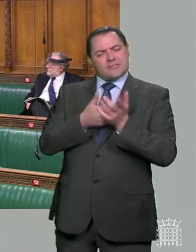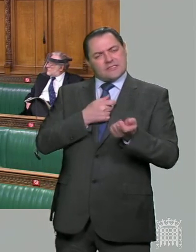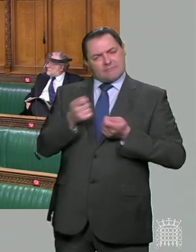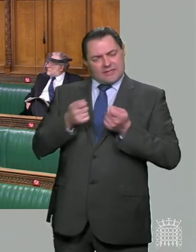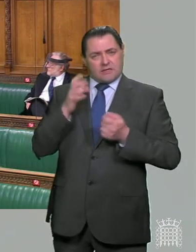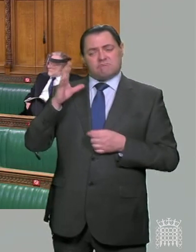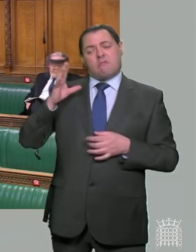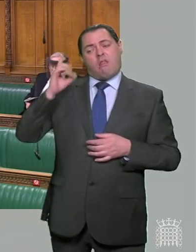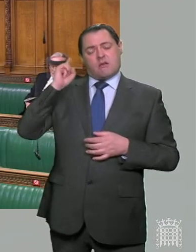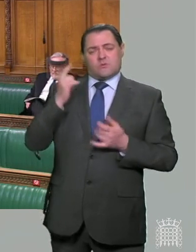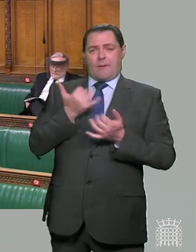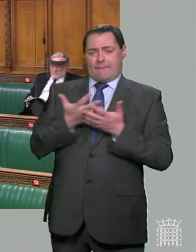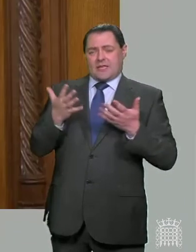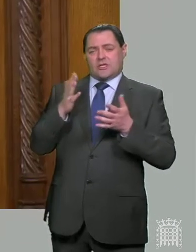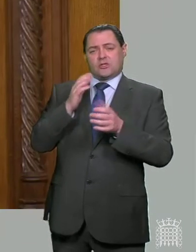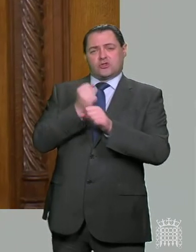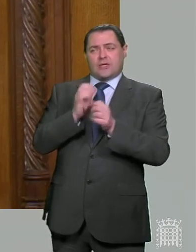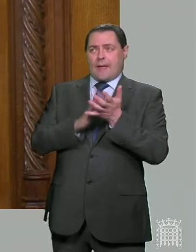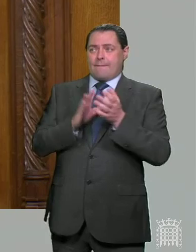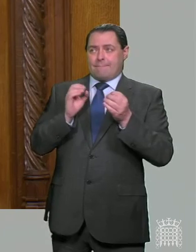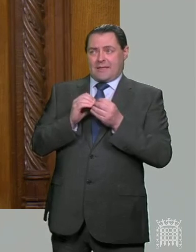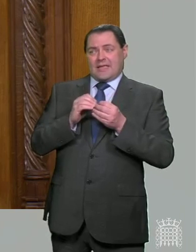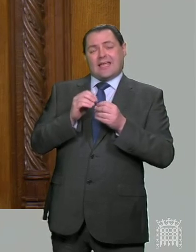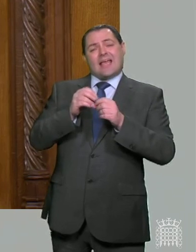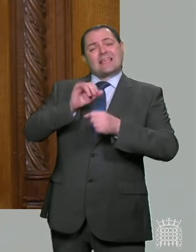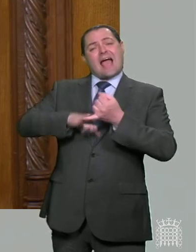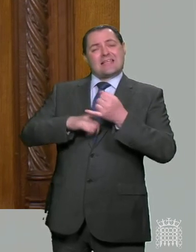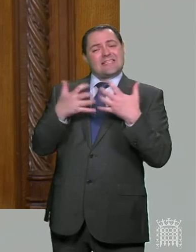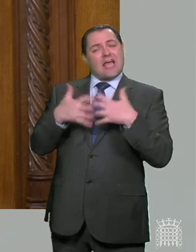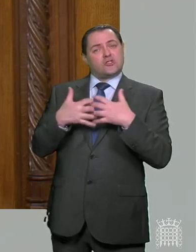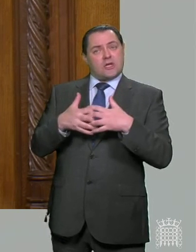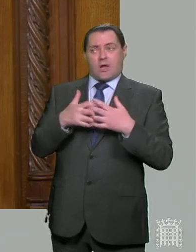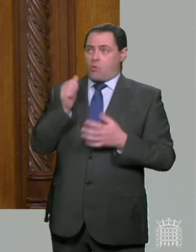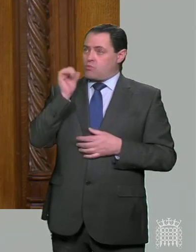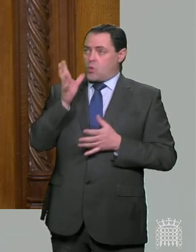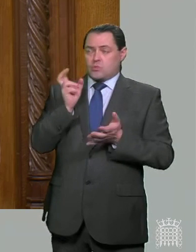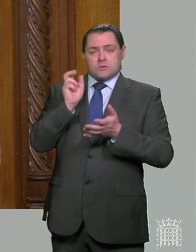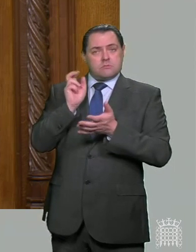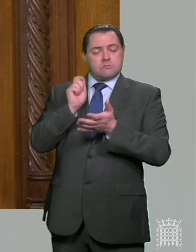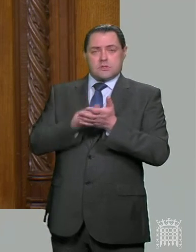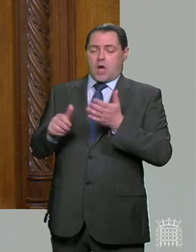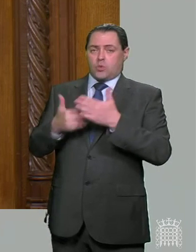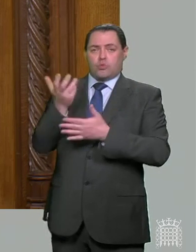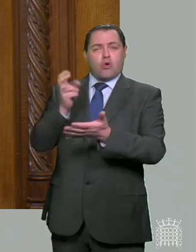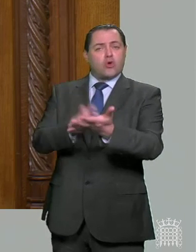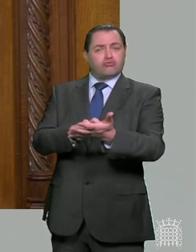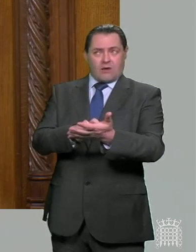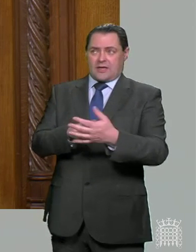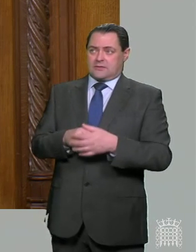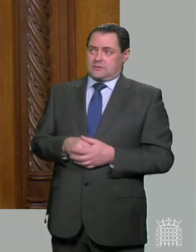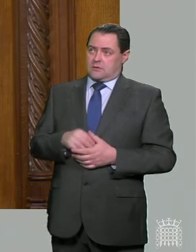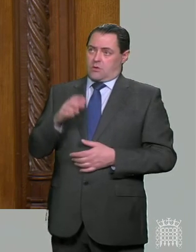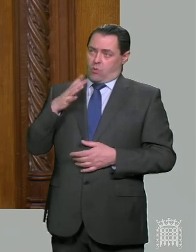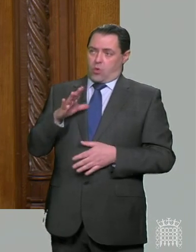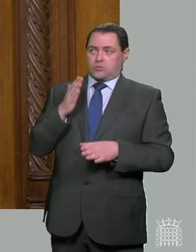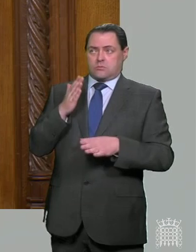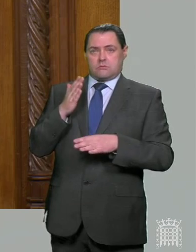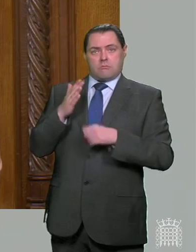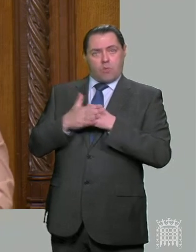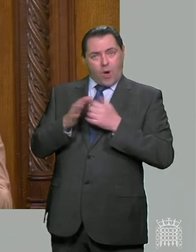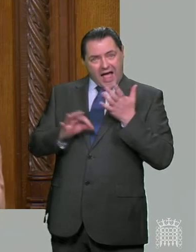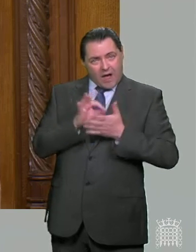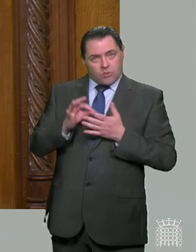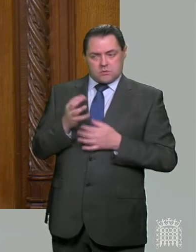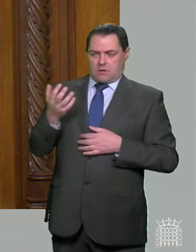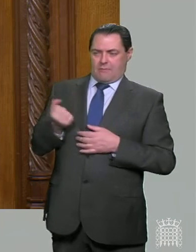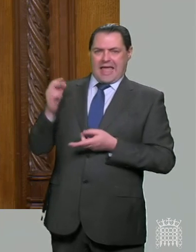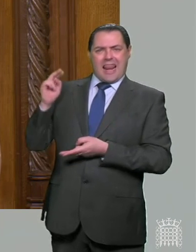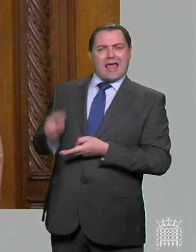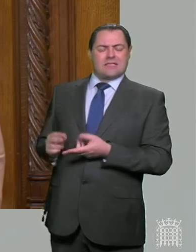Last week, hundreds of GMB gas engineers were sacked for refusing to sign new contracts expecting them to work harder and get paid less.